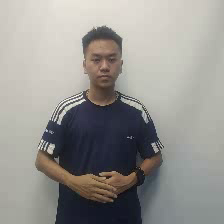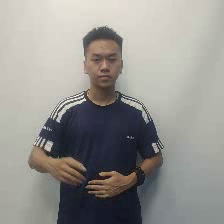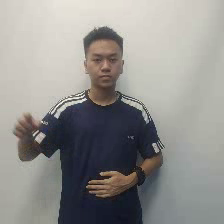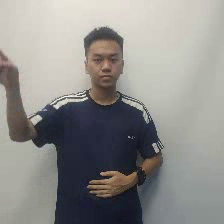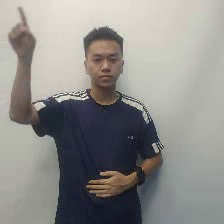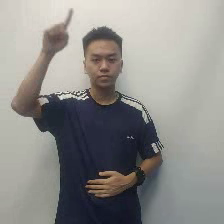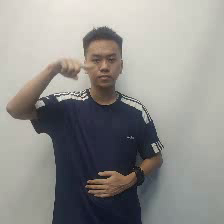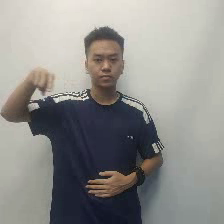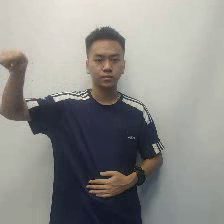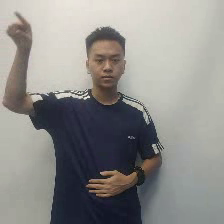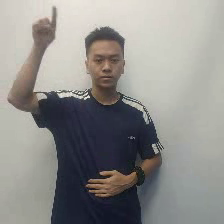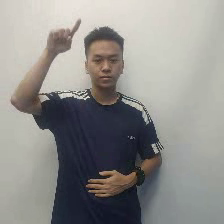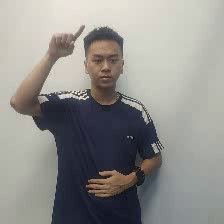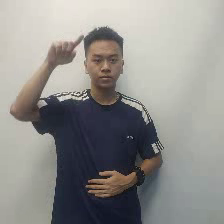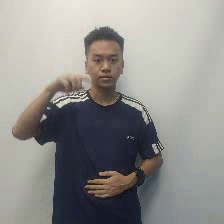Họ